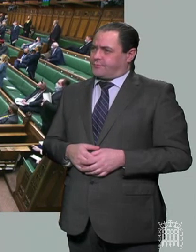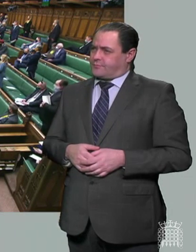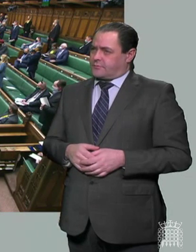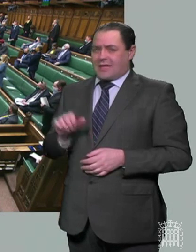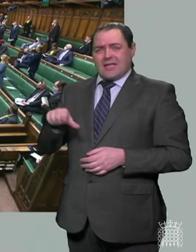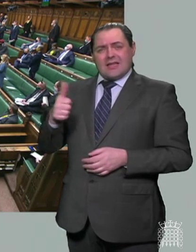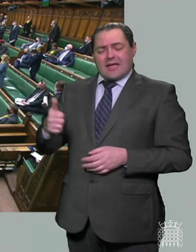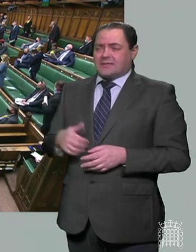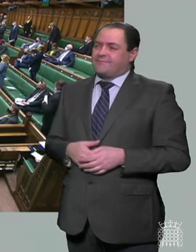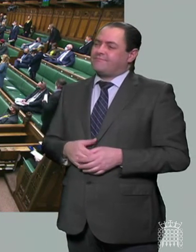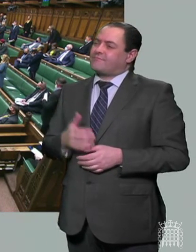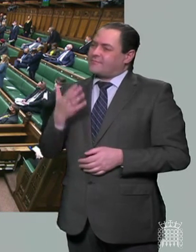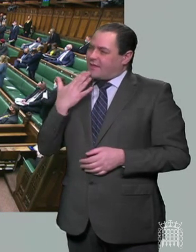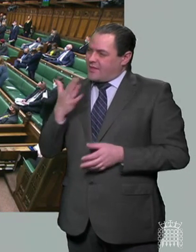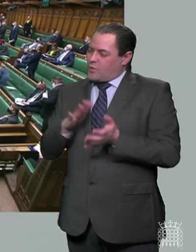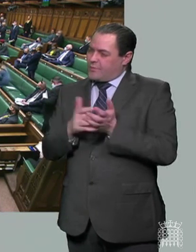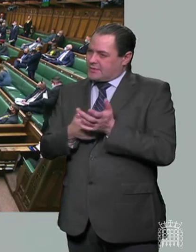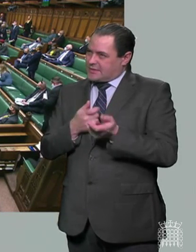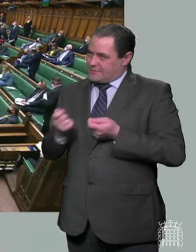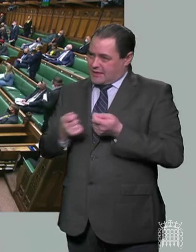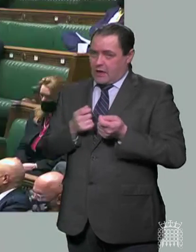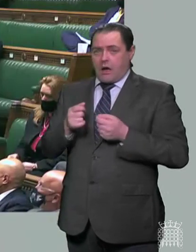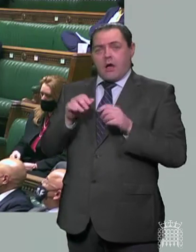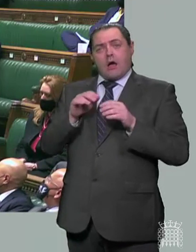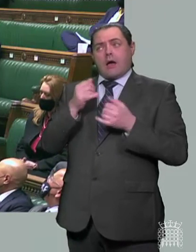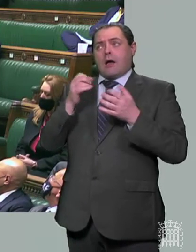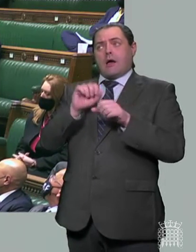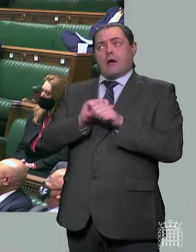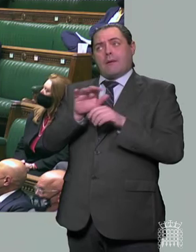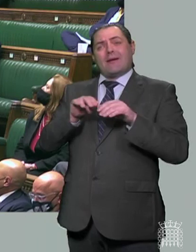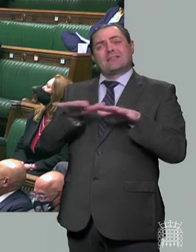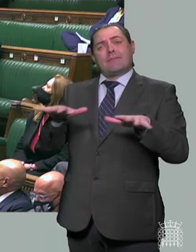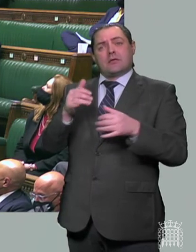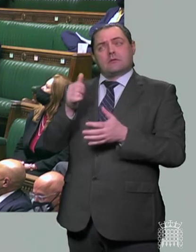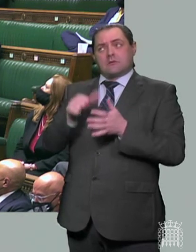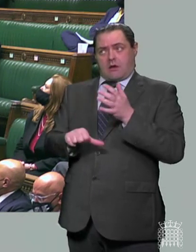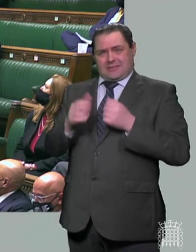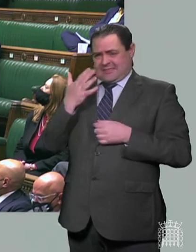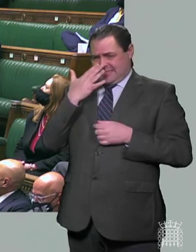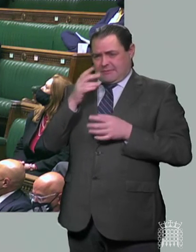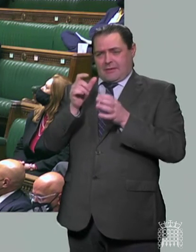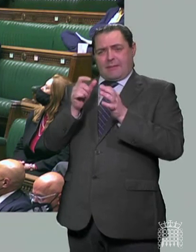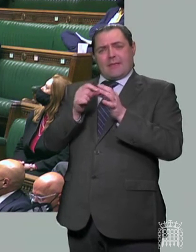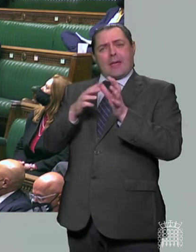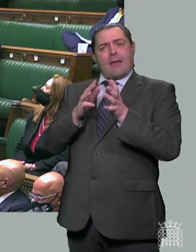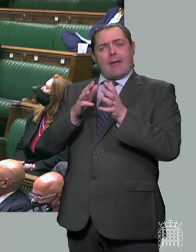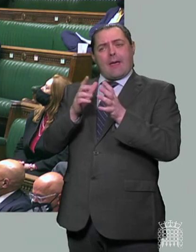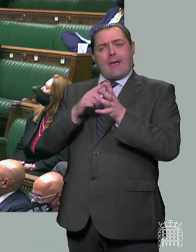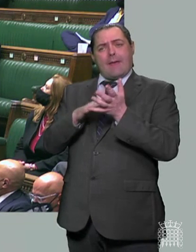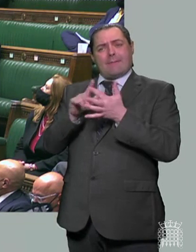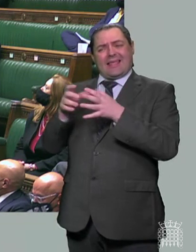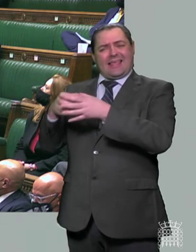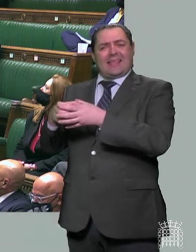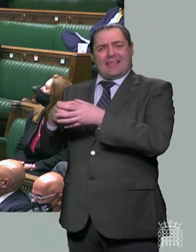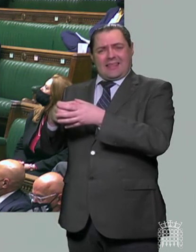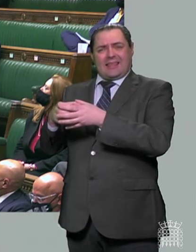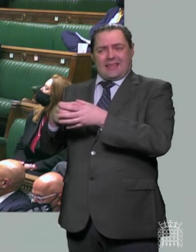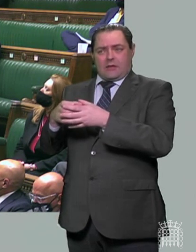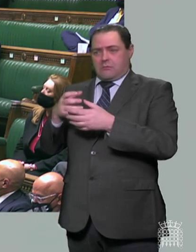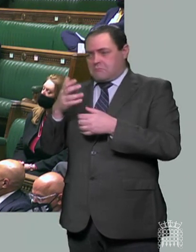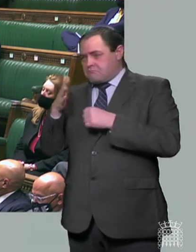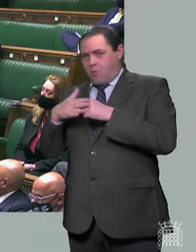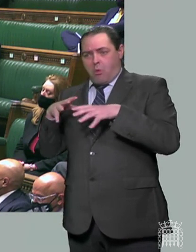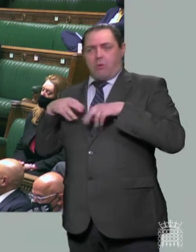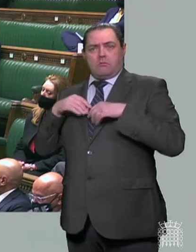At the start of the pandemic, there was evidence that members of the black, Asian and minority ethnic community were more vulnerable to the covid virus.